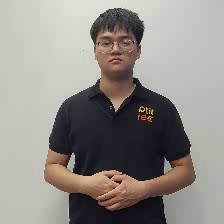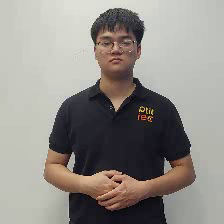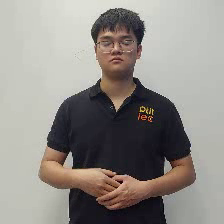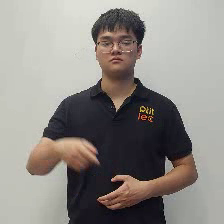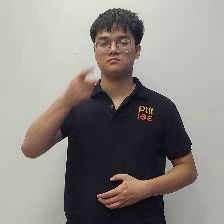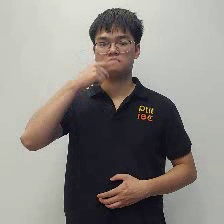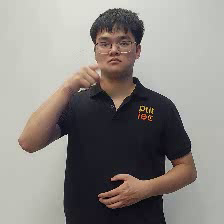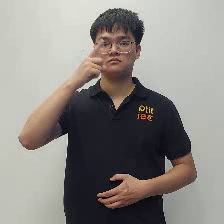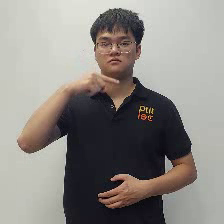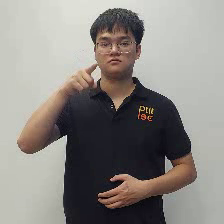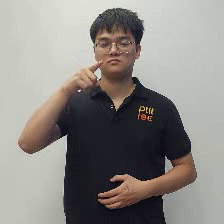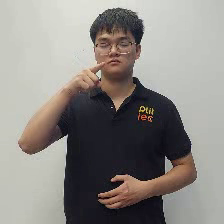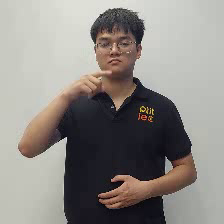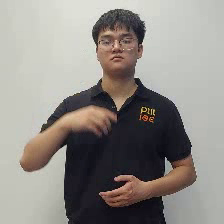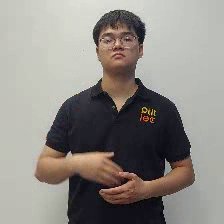Nói